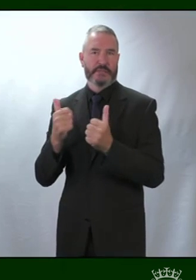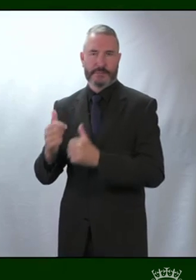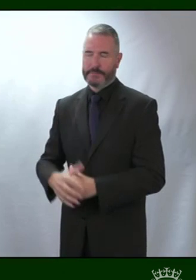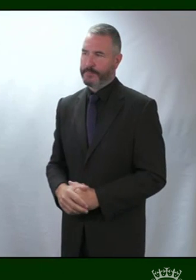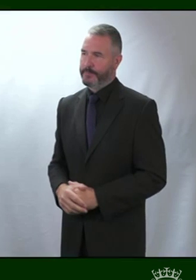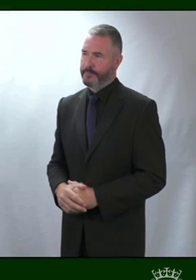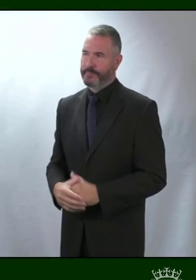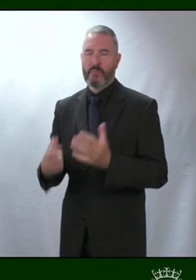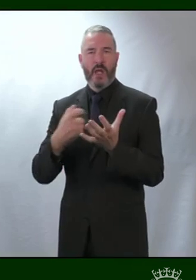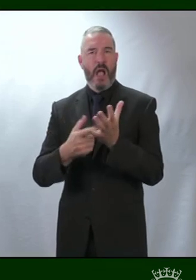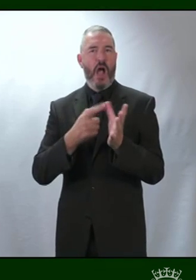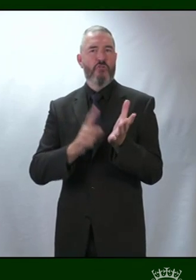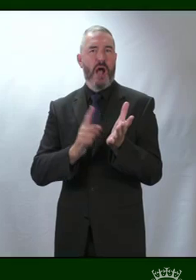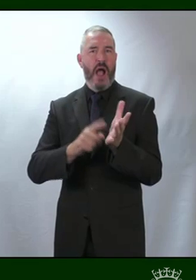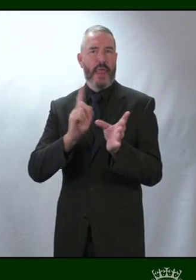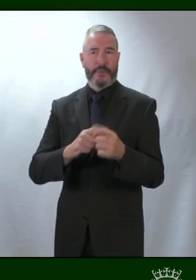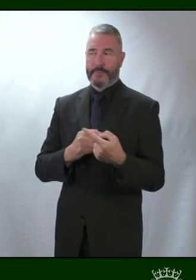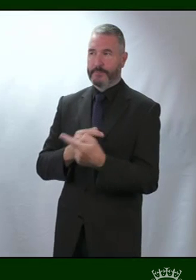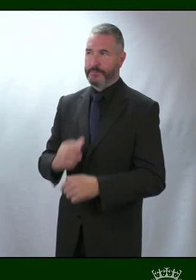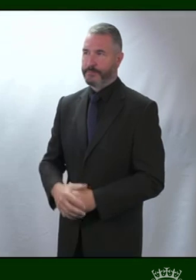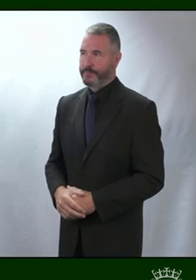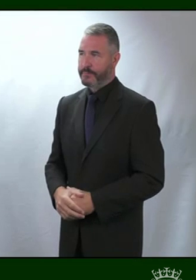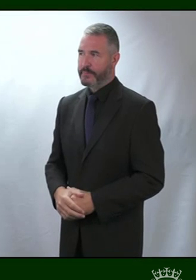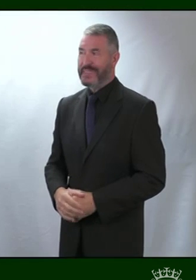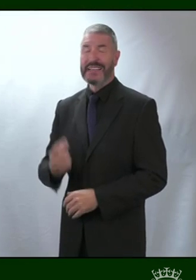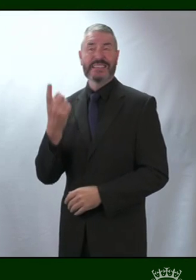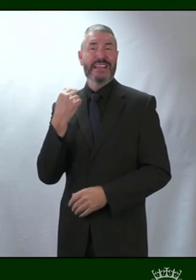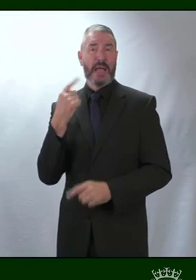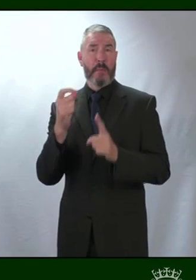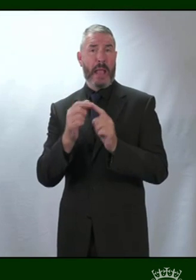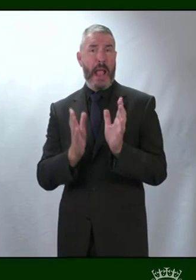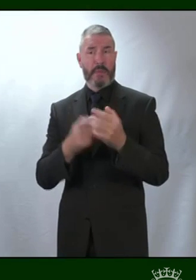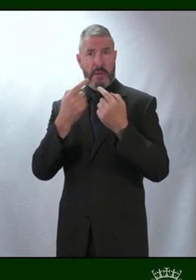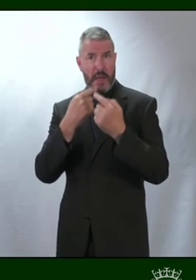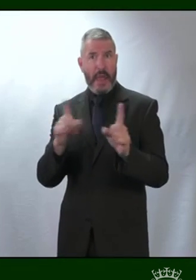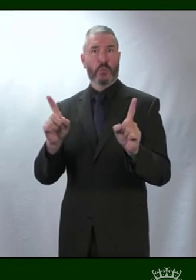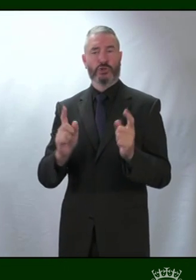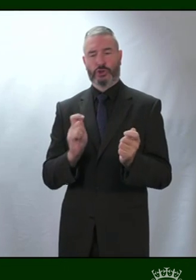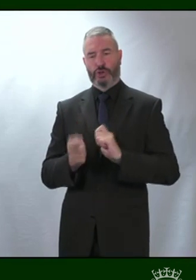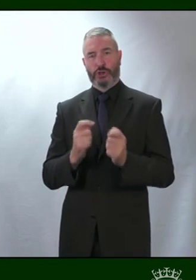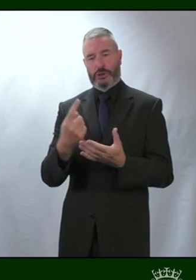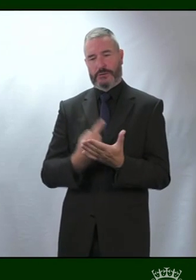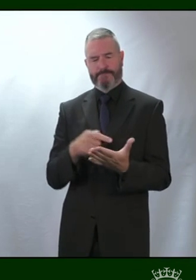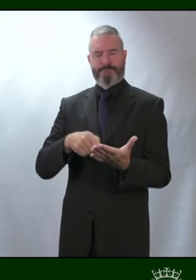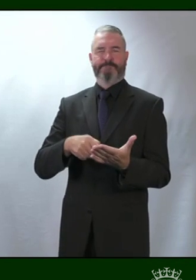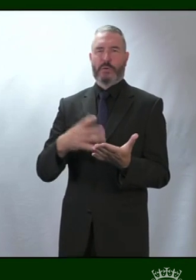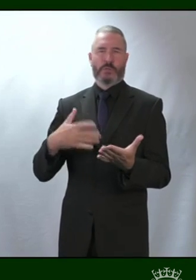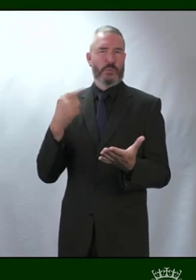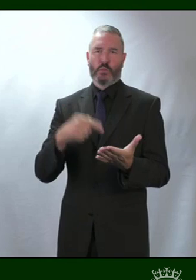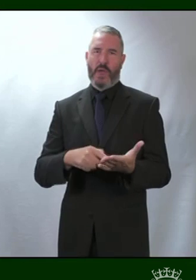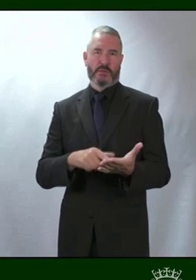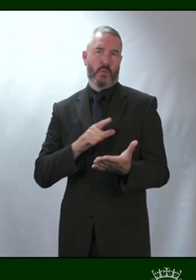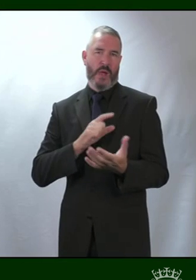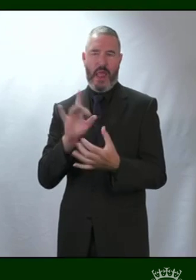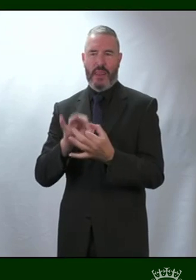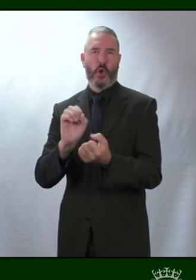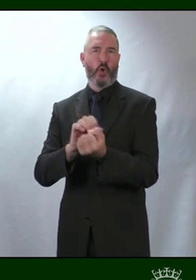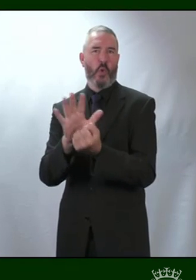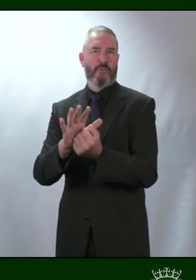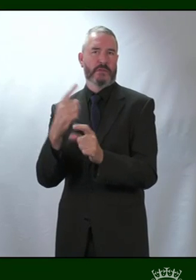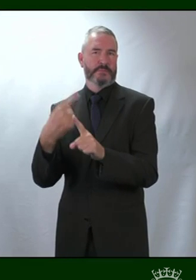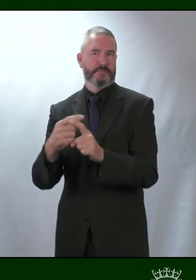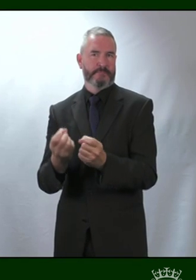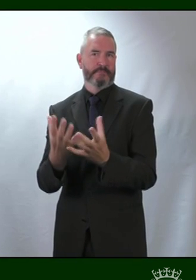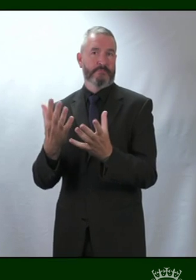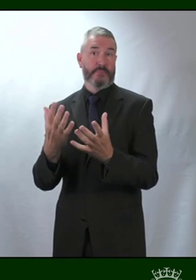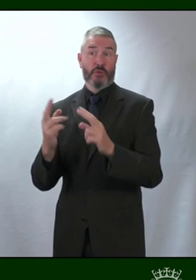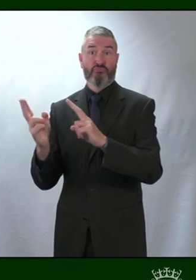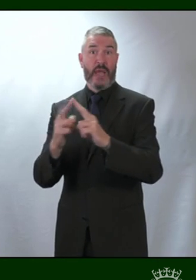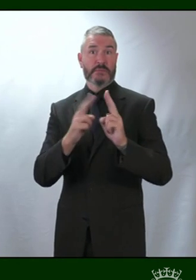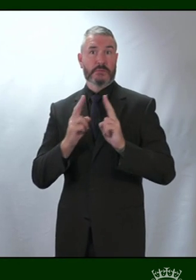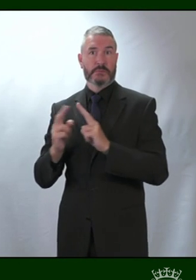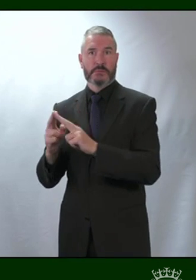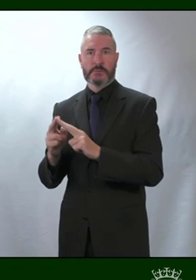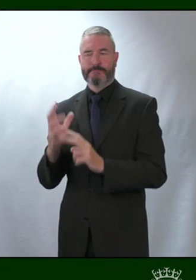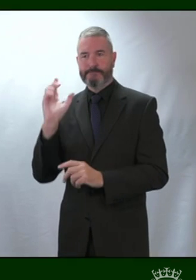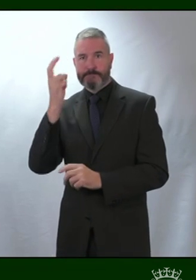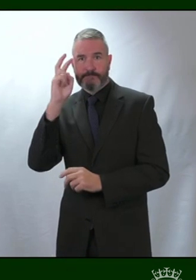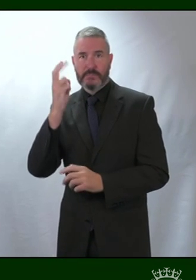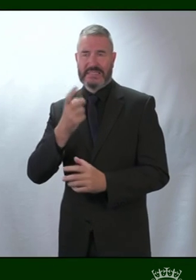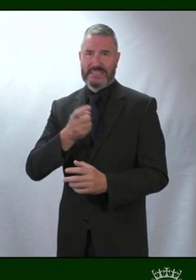Yesterday evening, in order to keep the spread of the virus as low as possible, the Prime Minister announced a series of changes that none of us ever wanted to see; and residents of my constituency are understandably concerned and anxious.